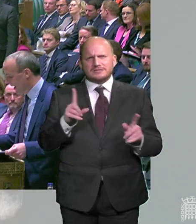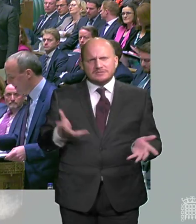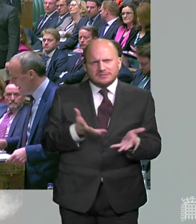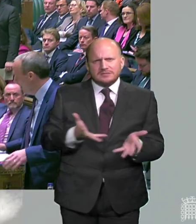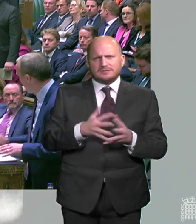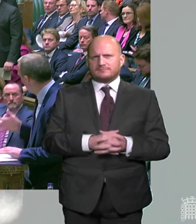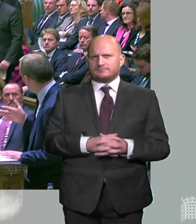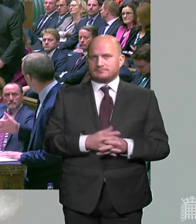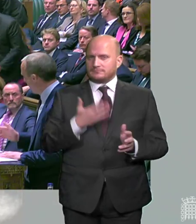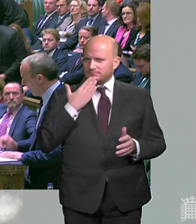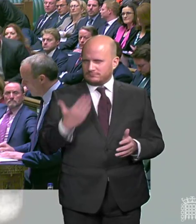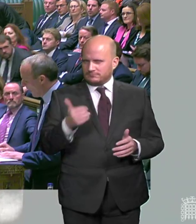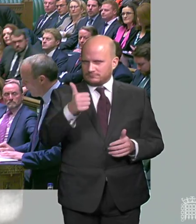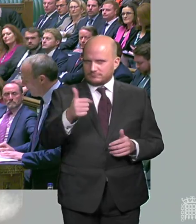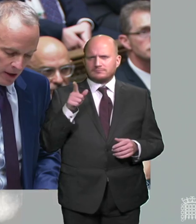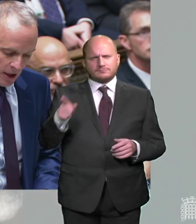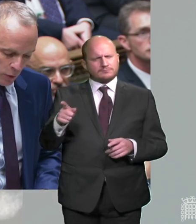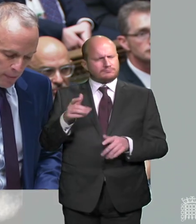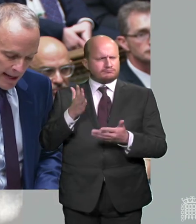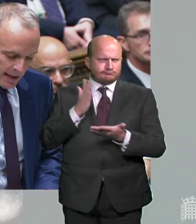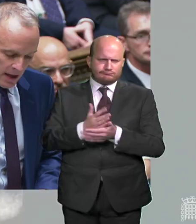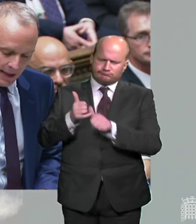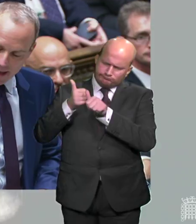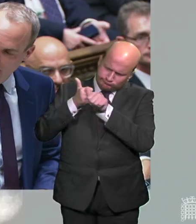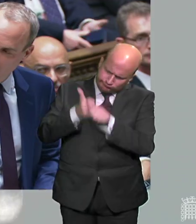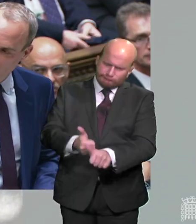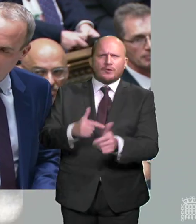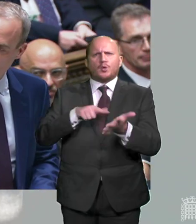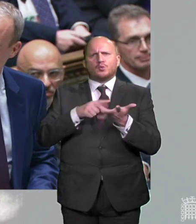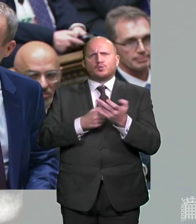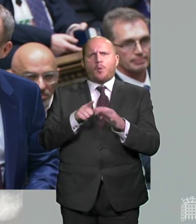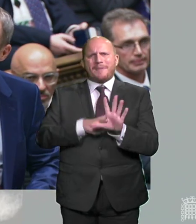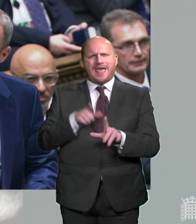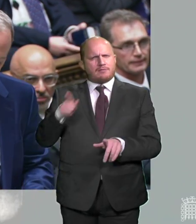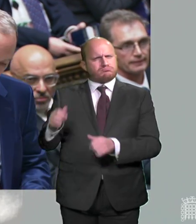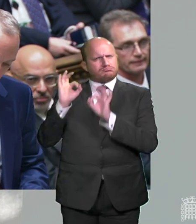My honourable Friend is a fantastic champion for Torbay.